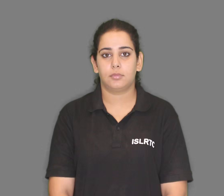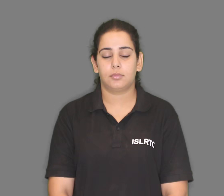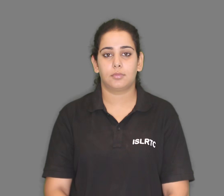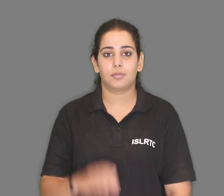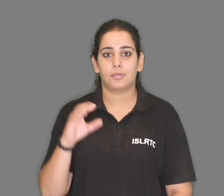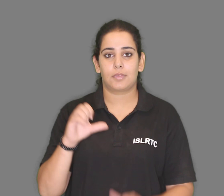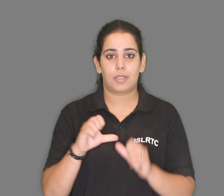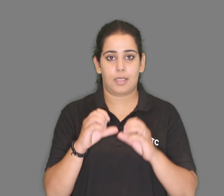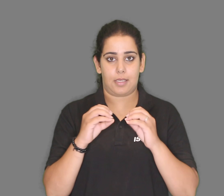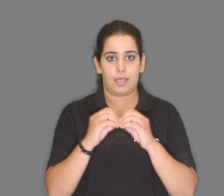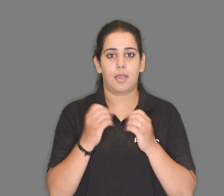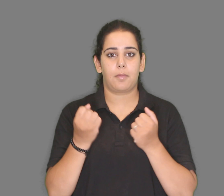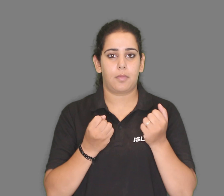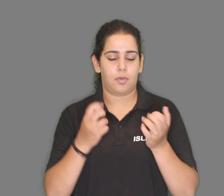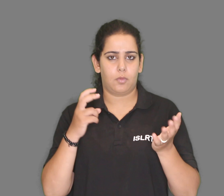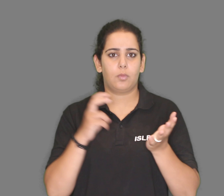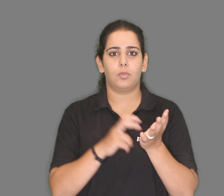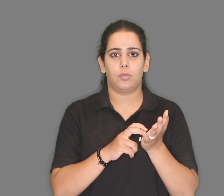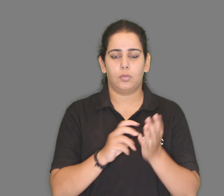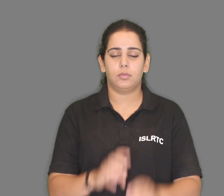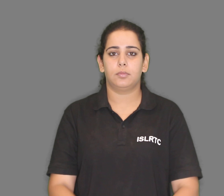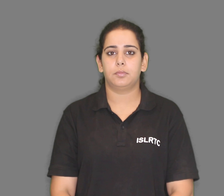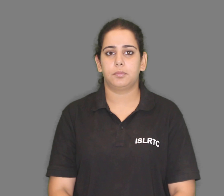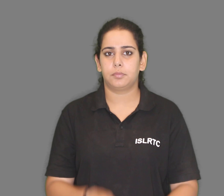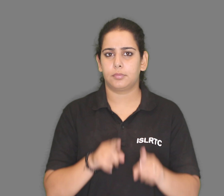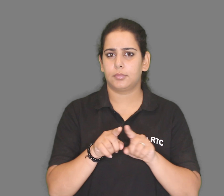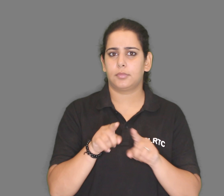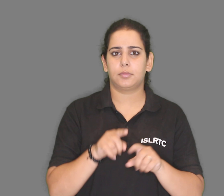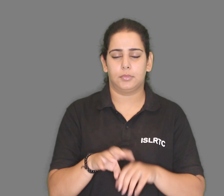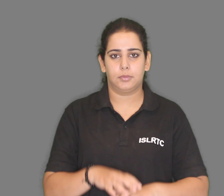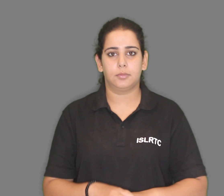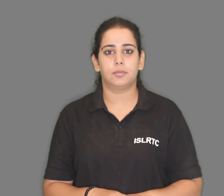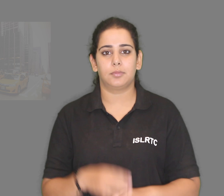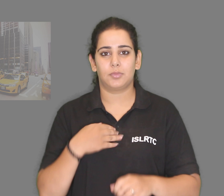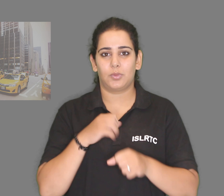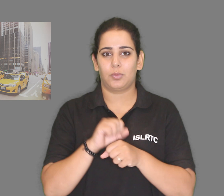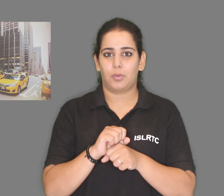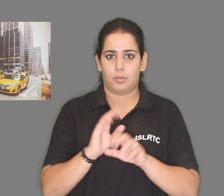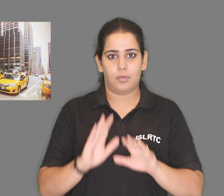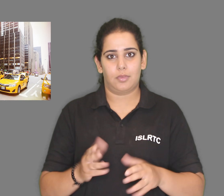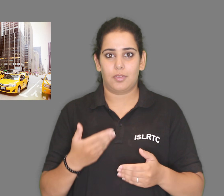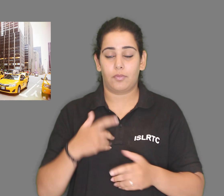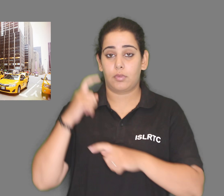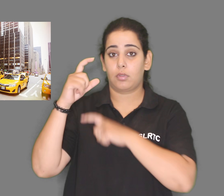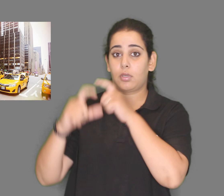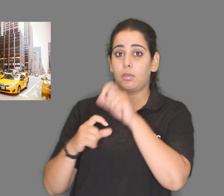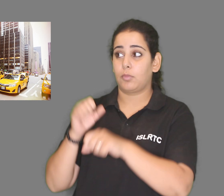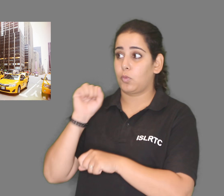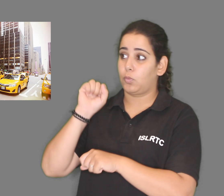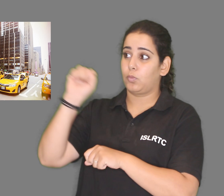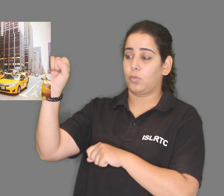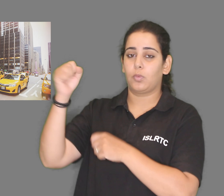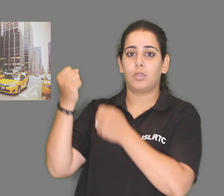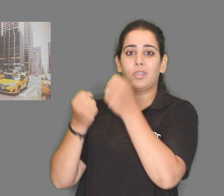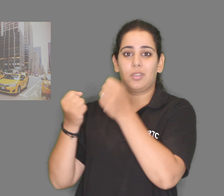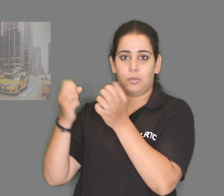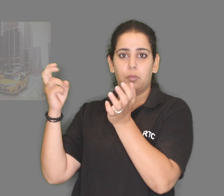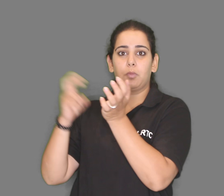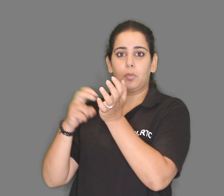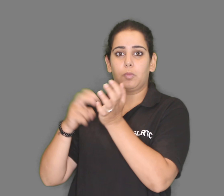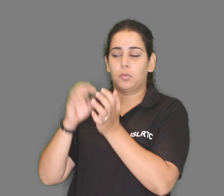Cab A car whose driver is paid to take you to a particular place